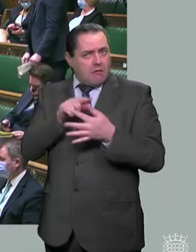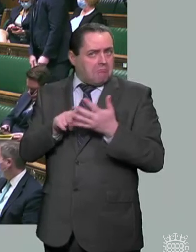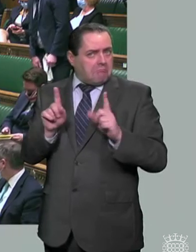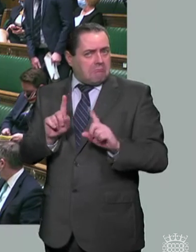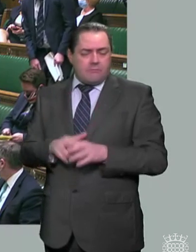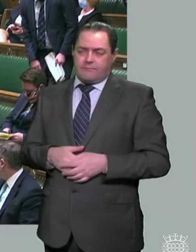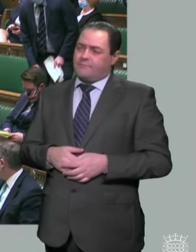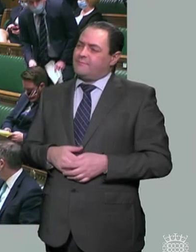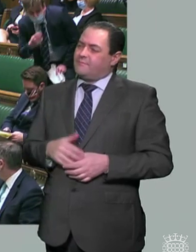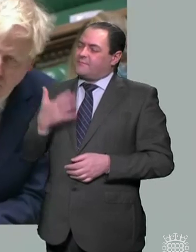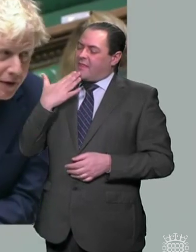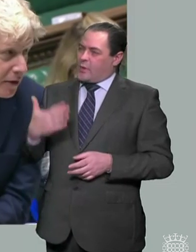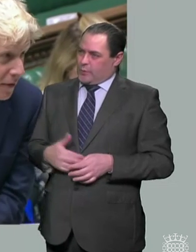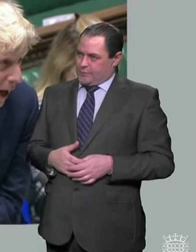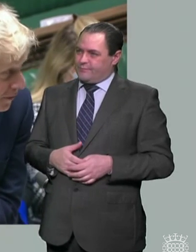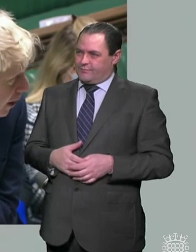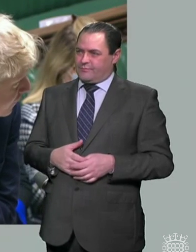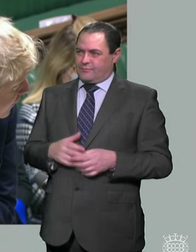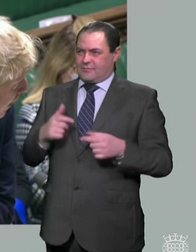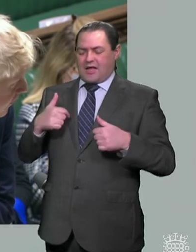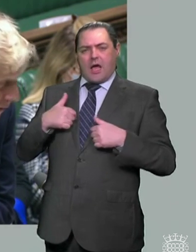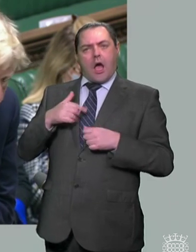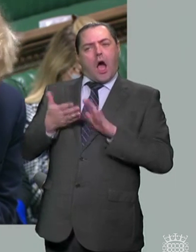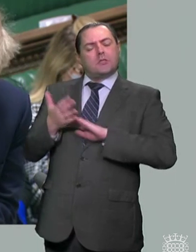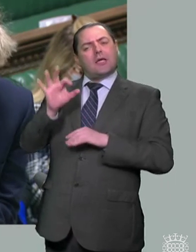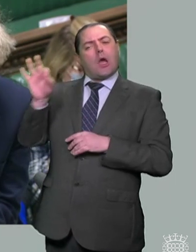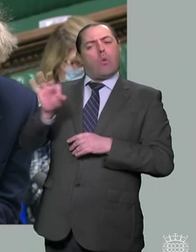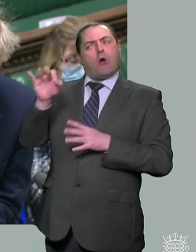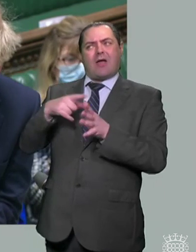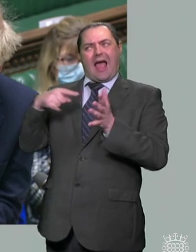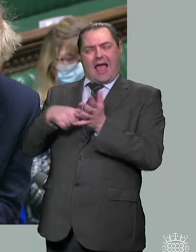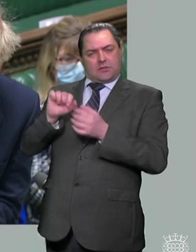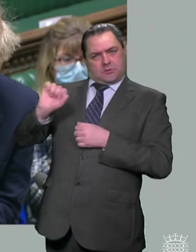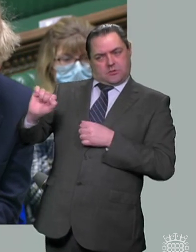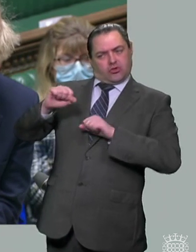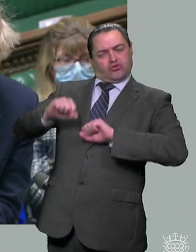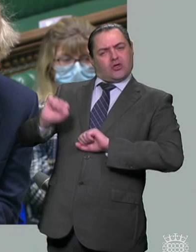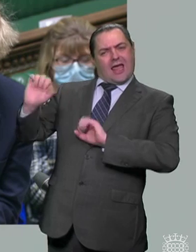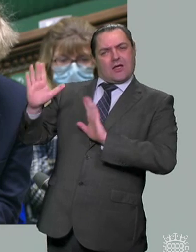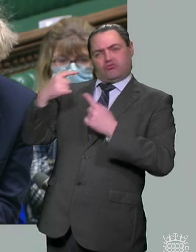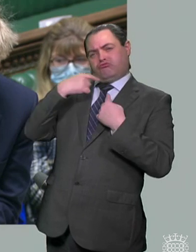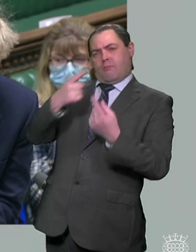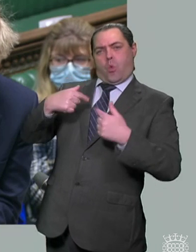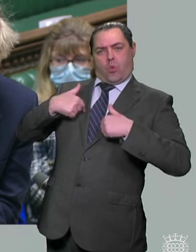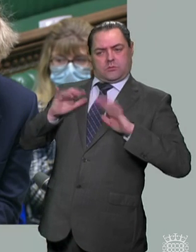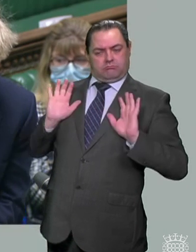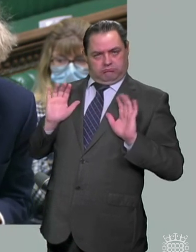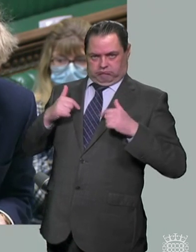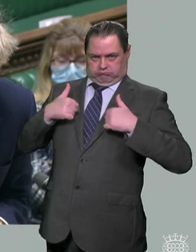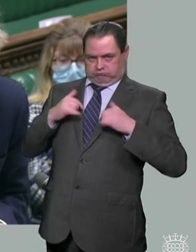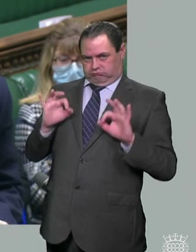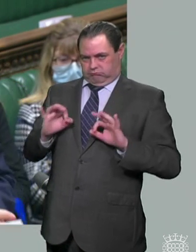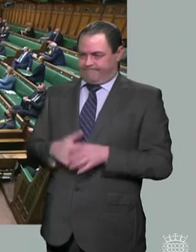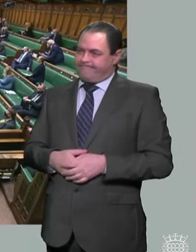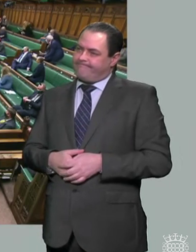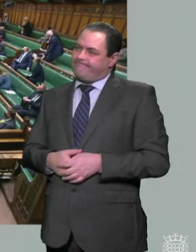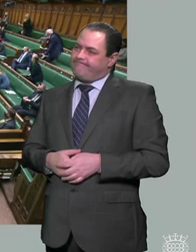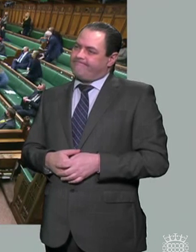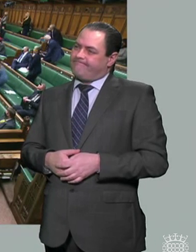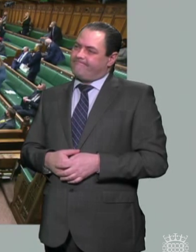I thank my honourable Friend. Under the Inquiries Act 2005, as the House knows, it is up to the chair of the inquiry to begin framing the terms of reference herself.